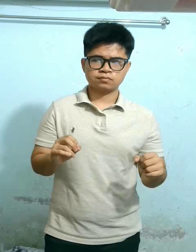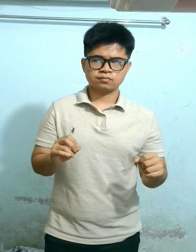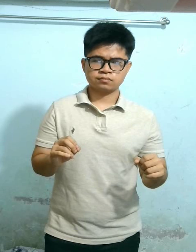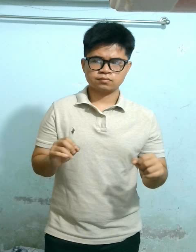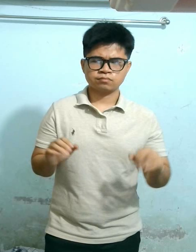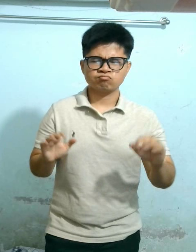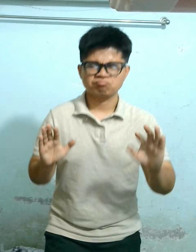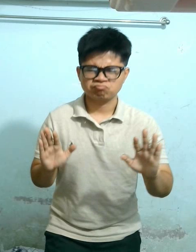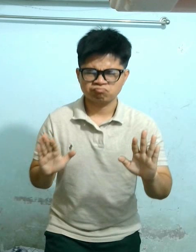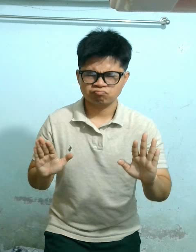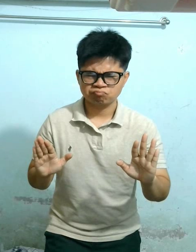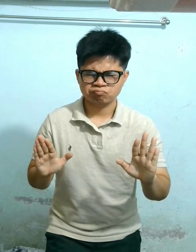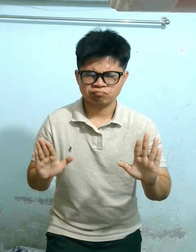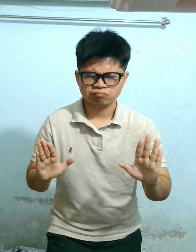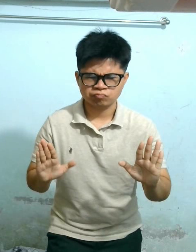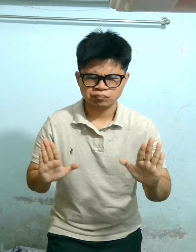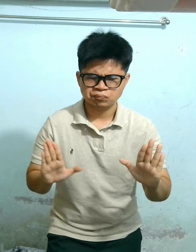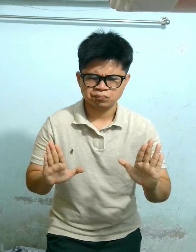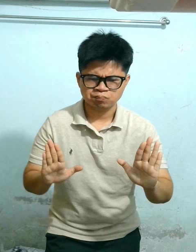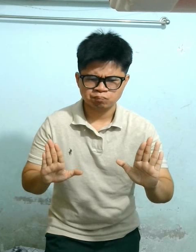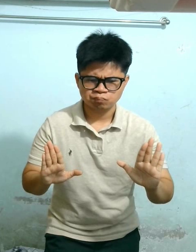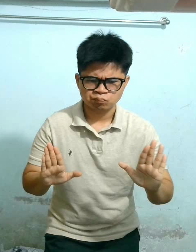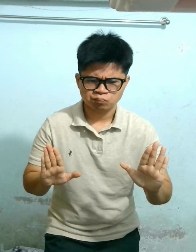dung lai